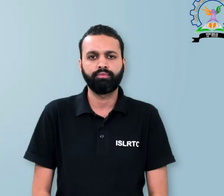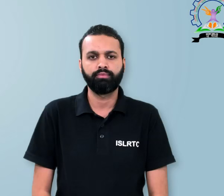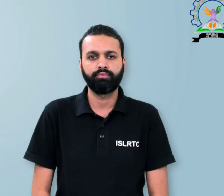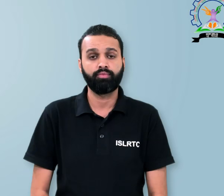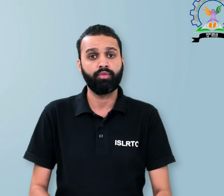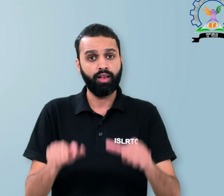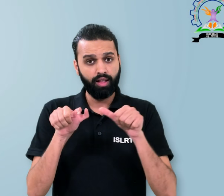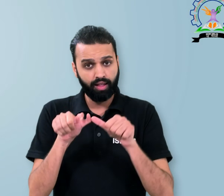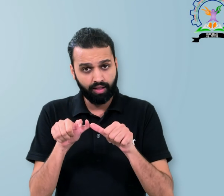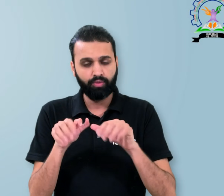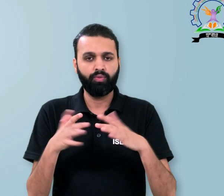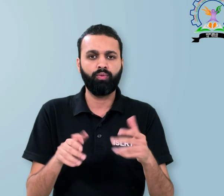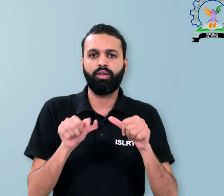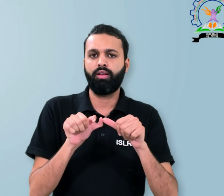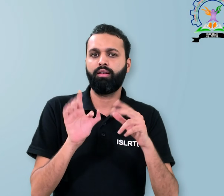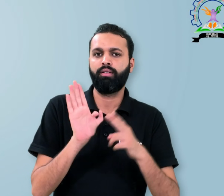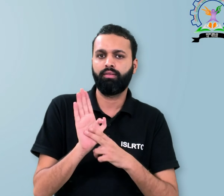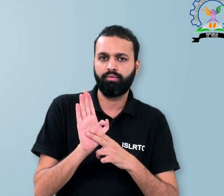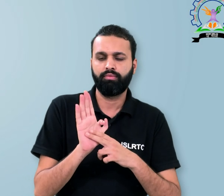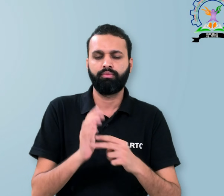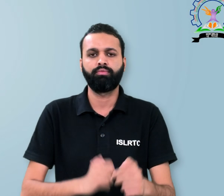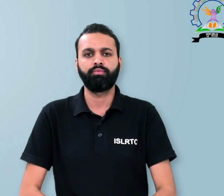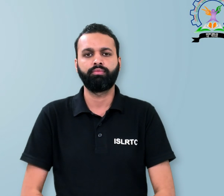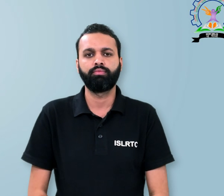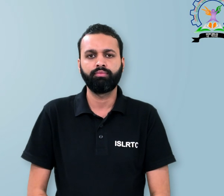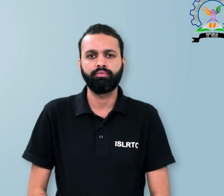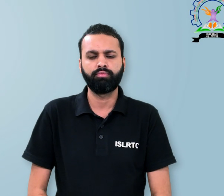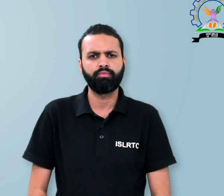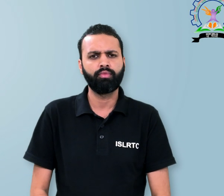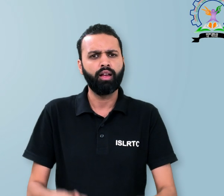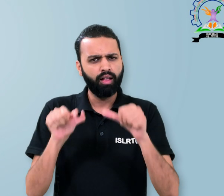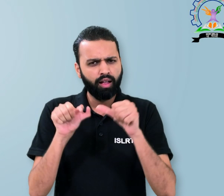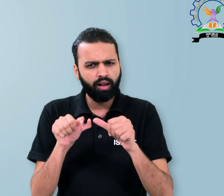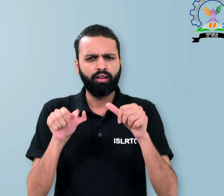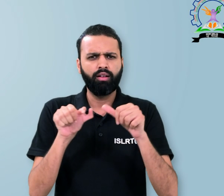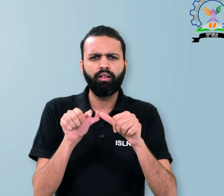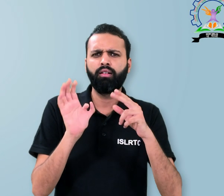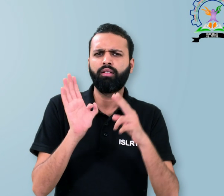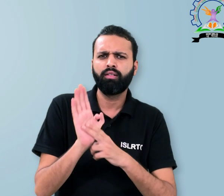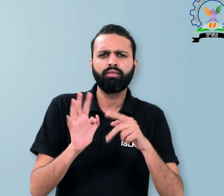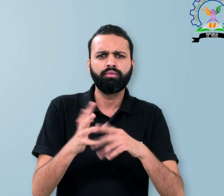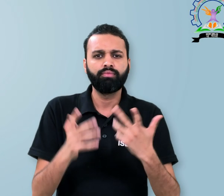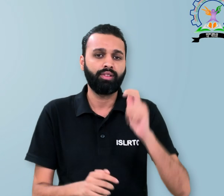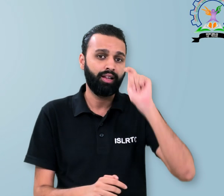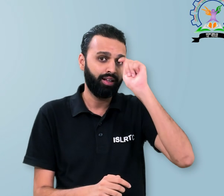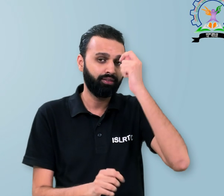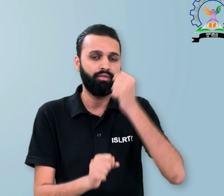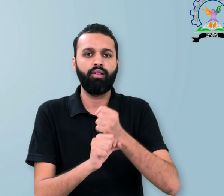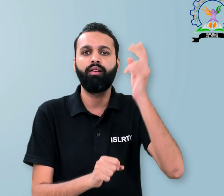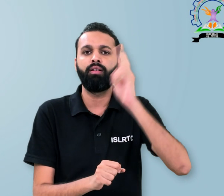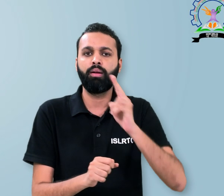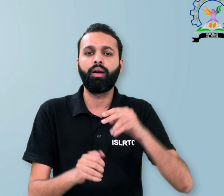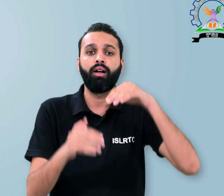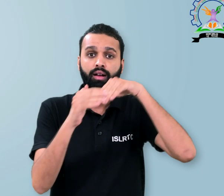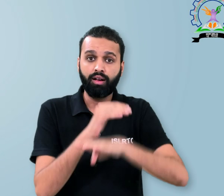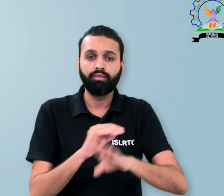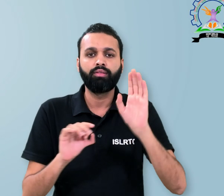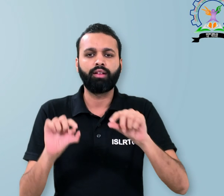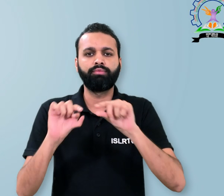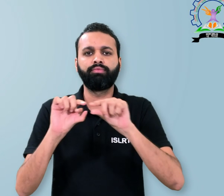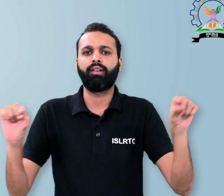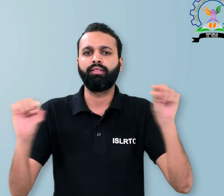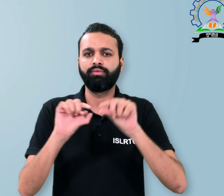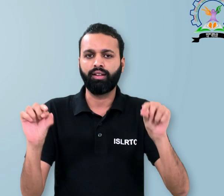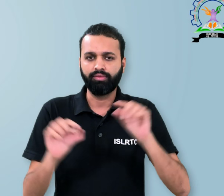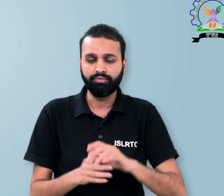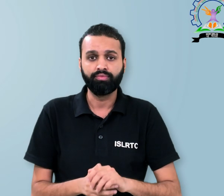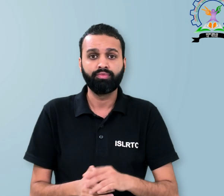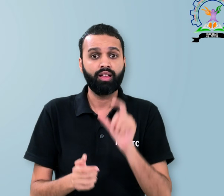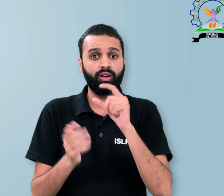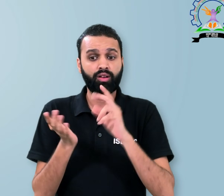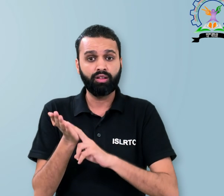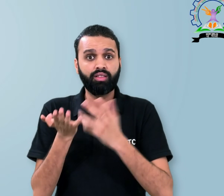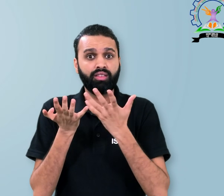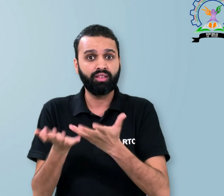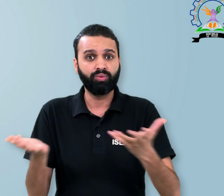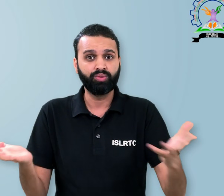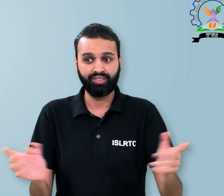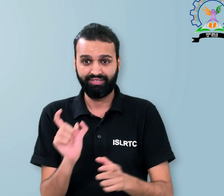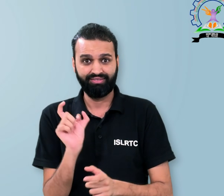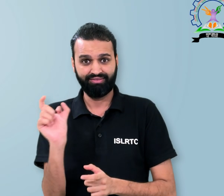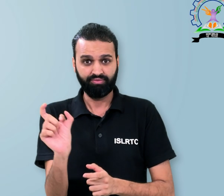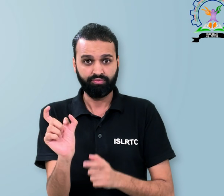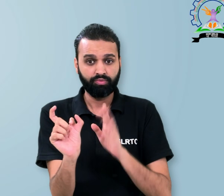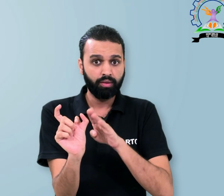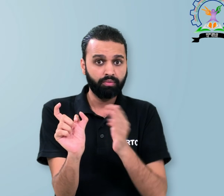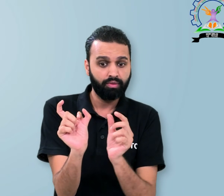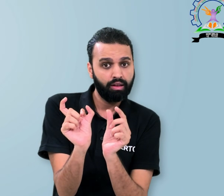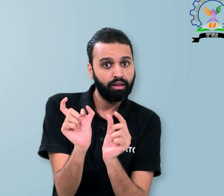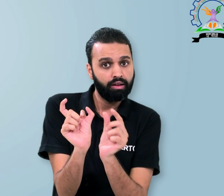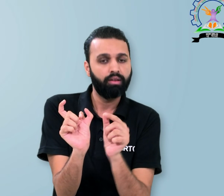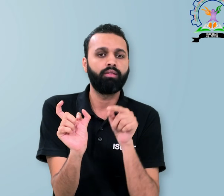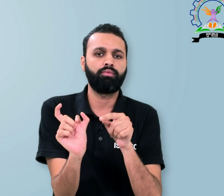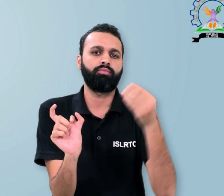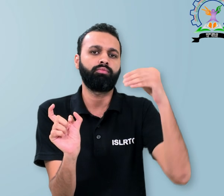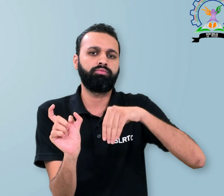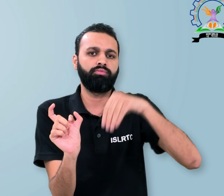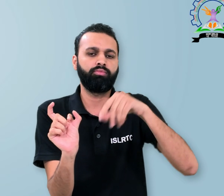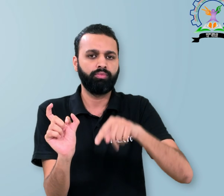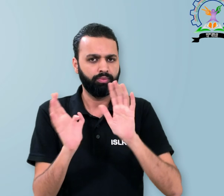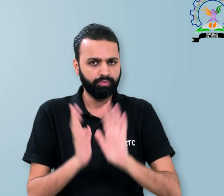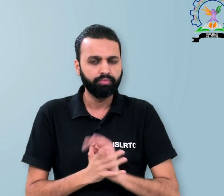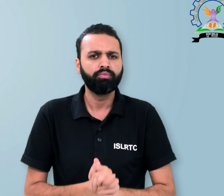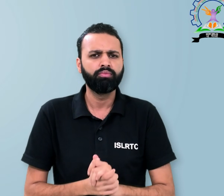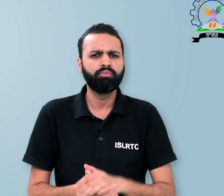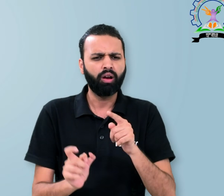Indefinite Article The indefinite article (in English, a or an) marks a noun as being generic.